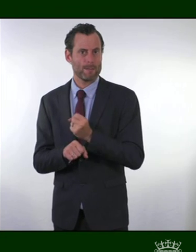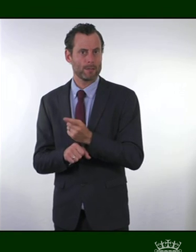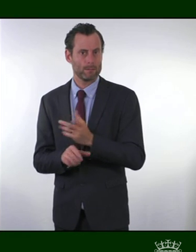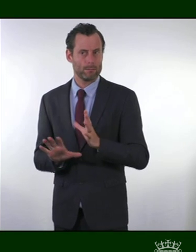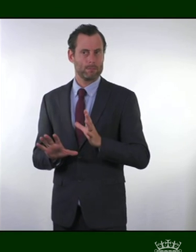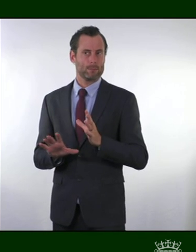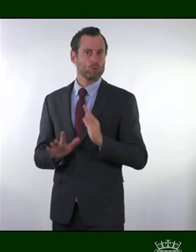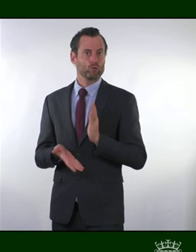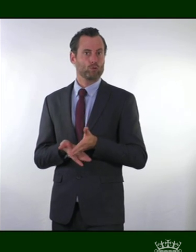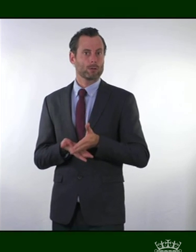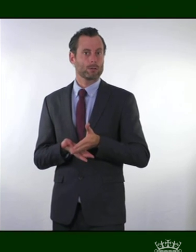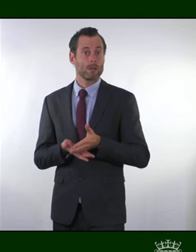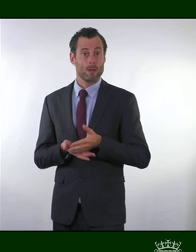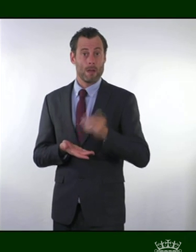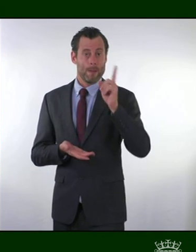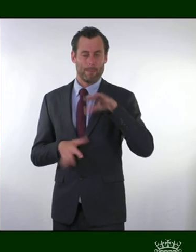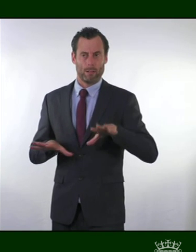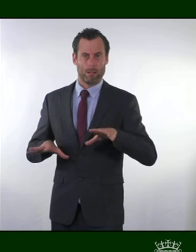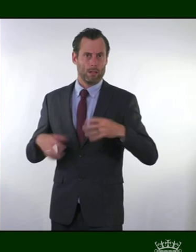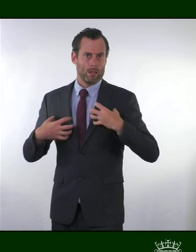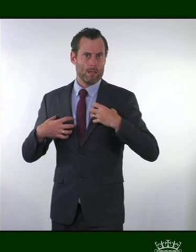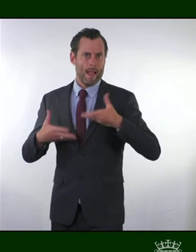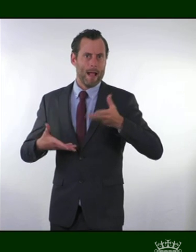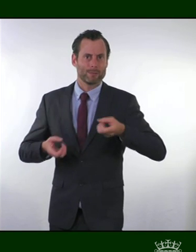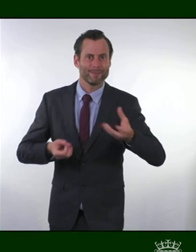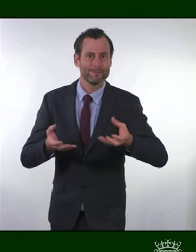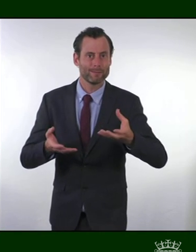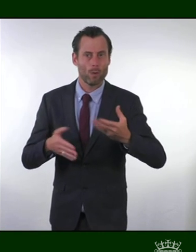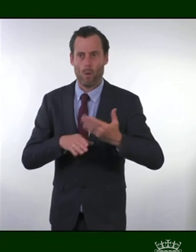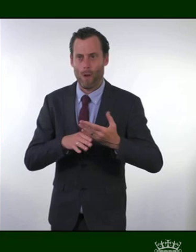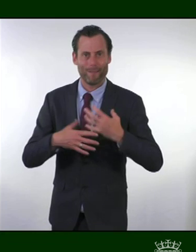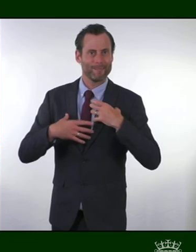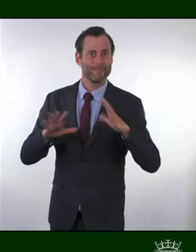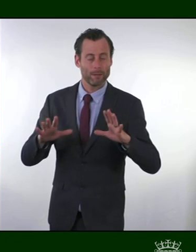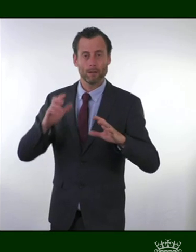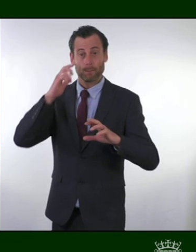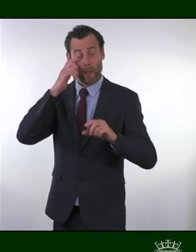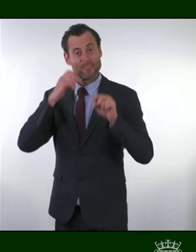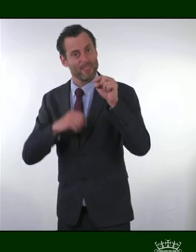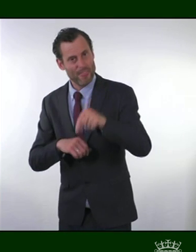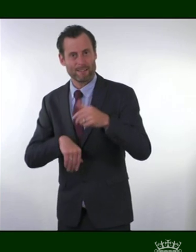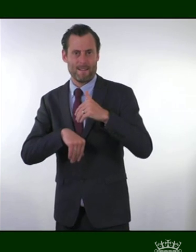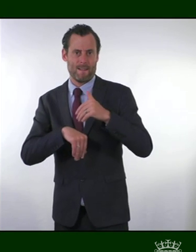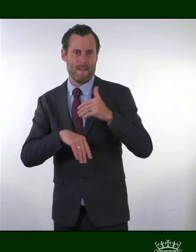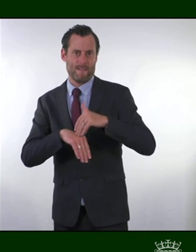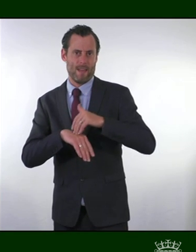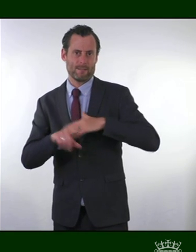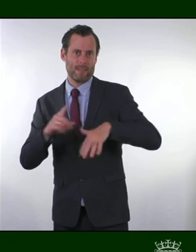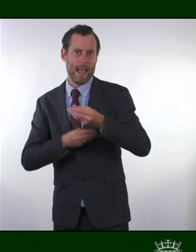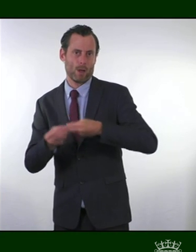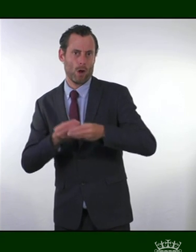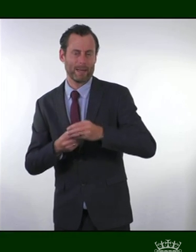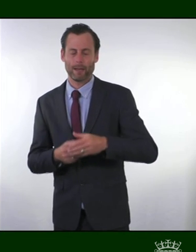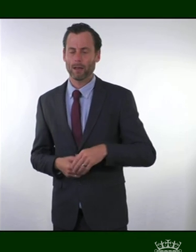Despite all their talk, the Government have failed to produce a clear system for local lockdowns.